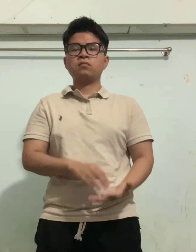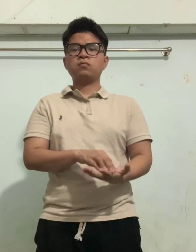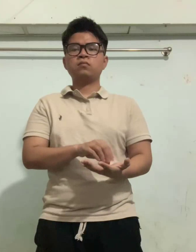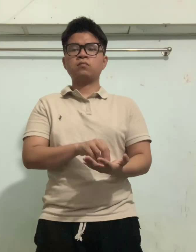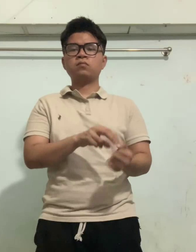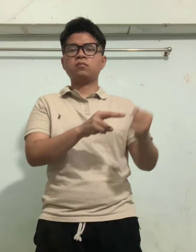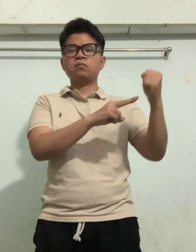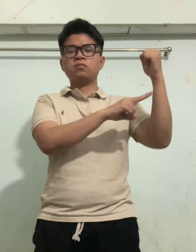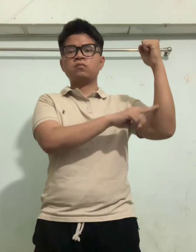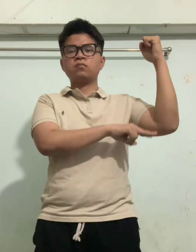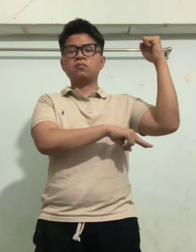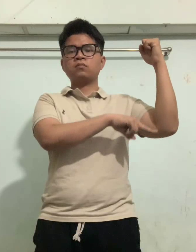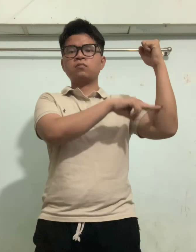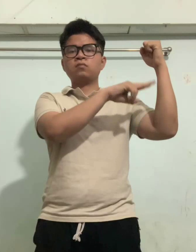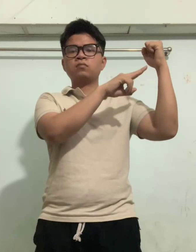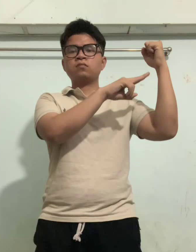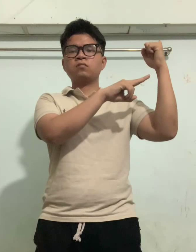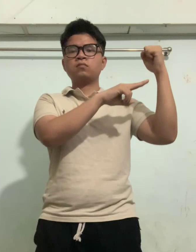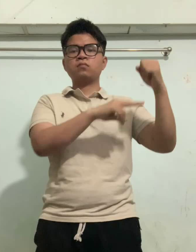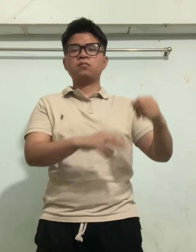tieng viet